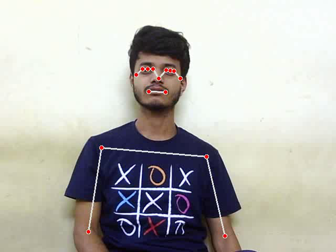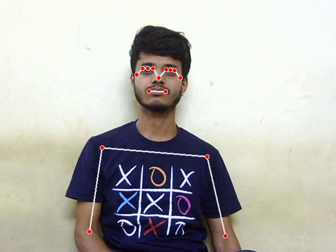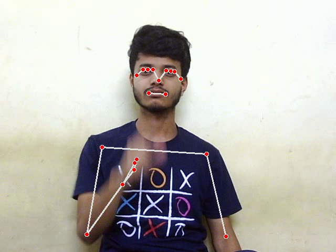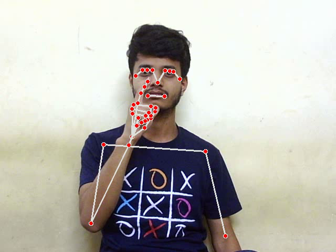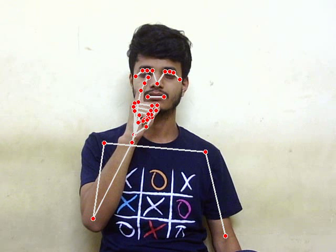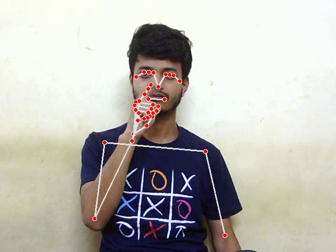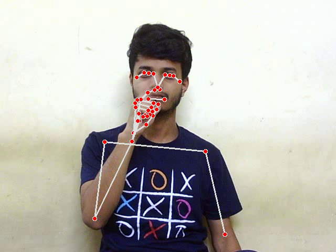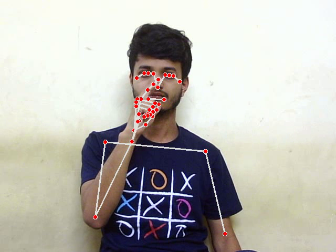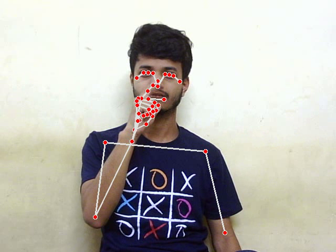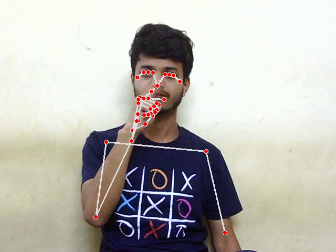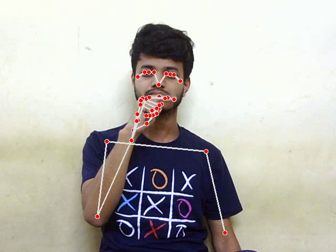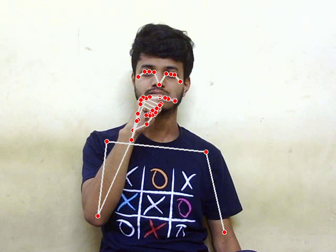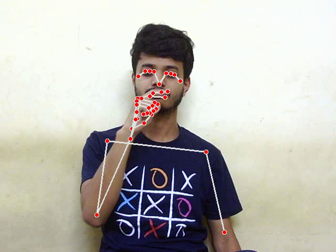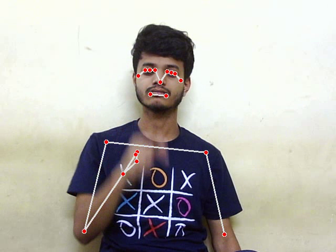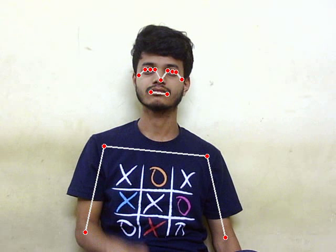who